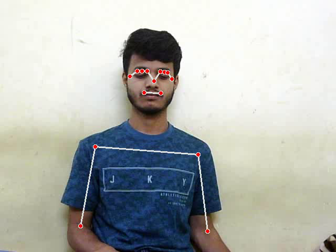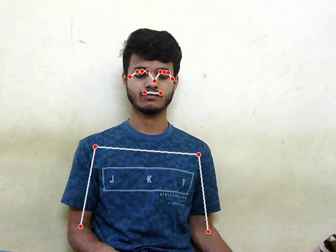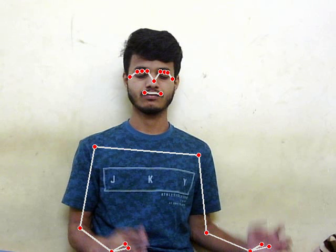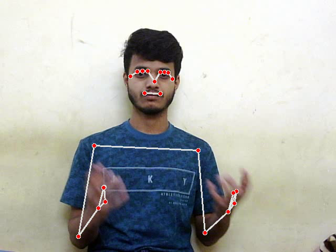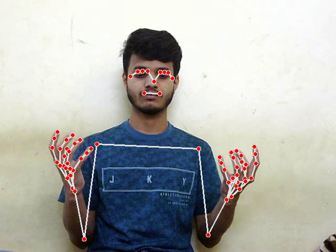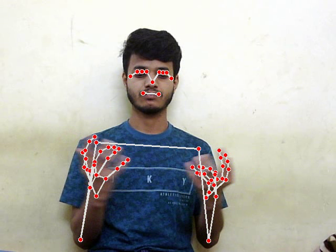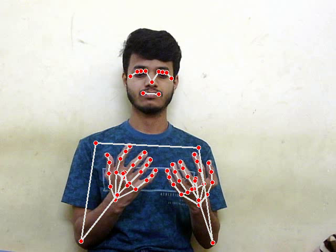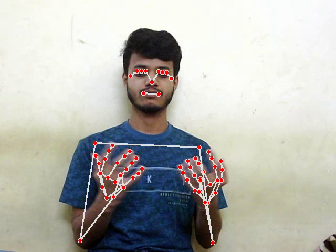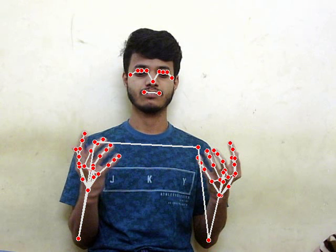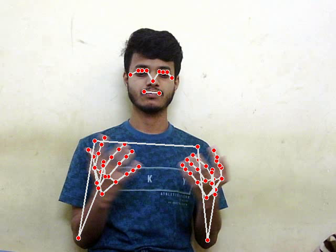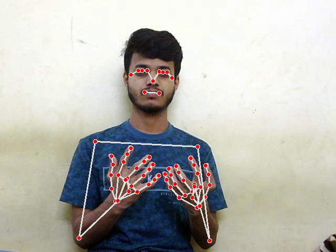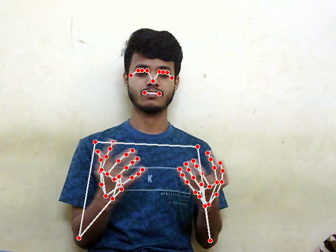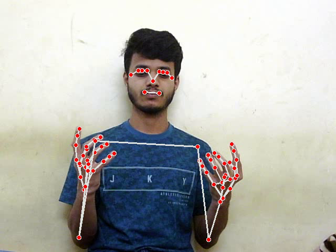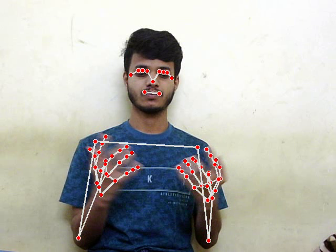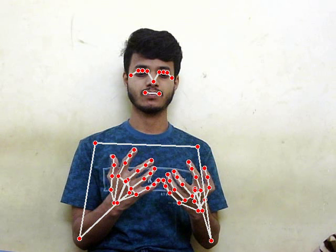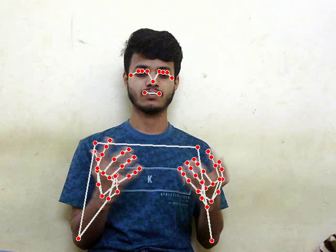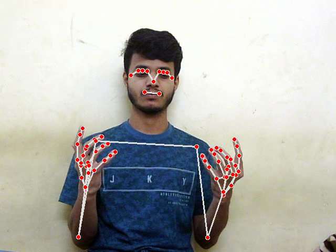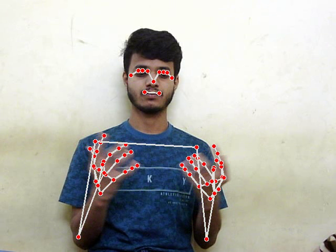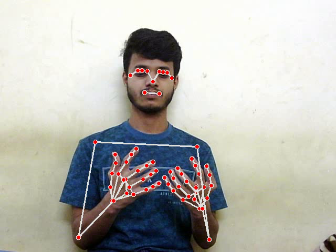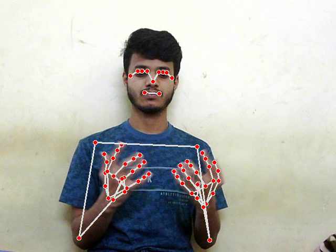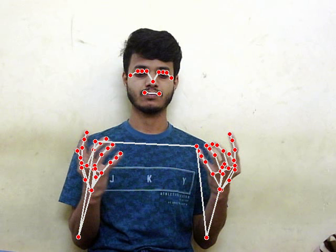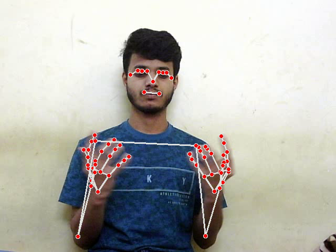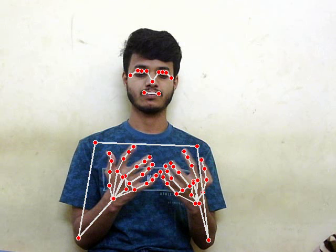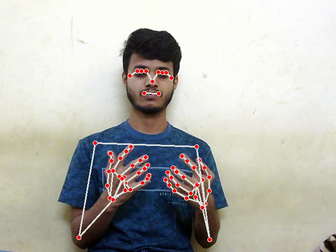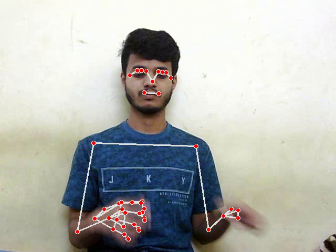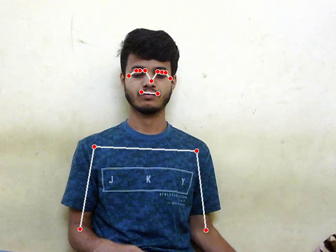what